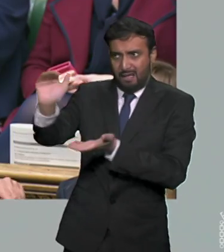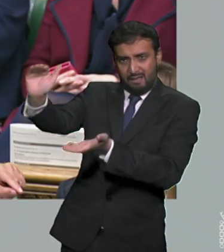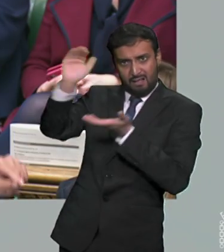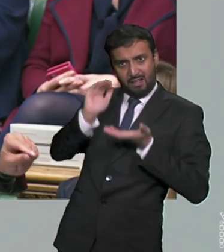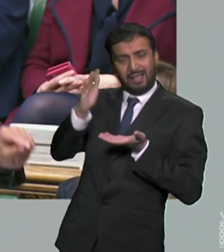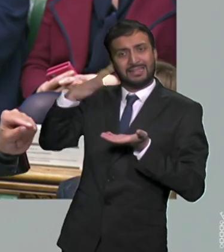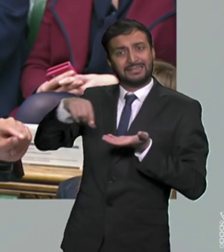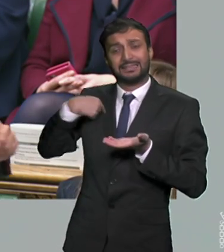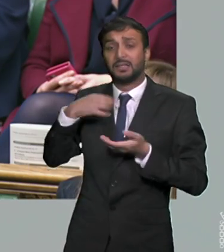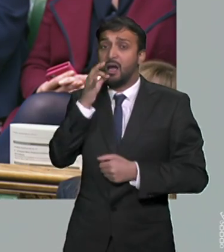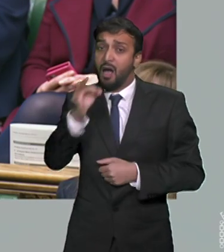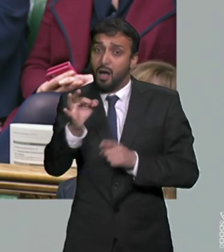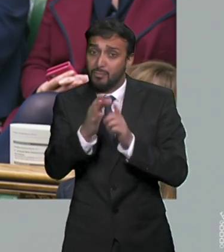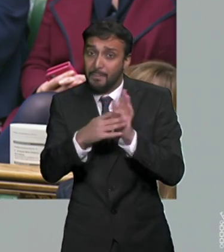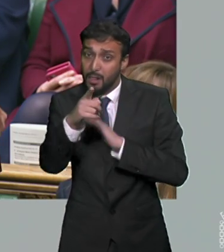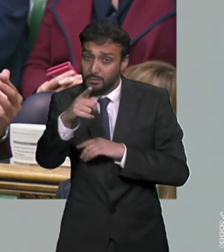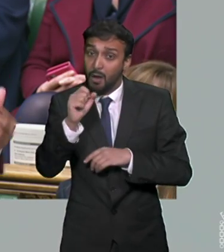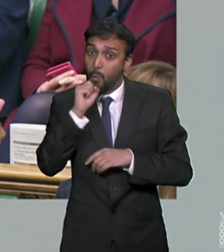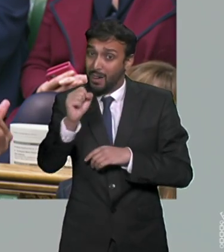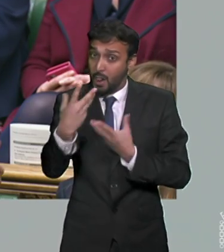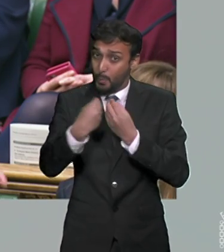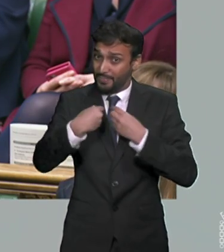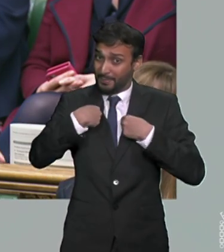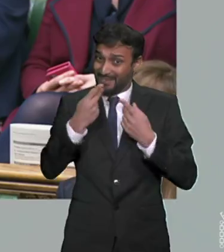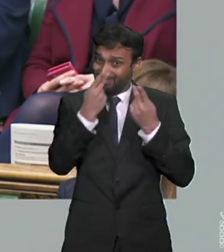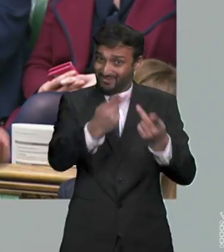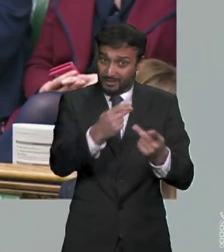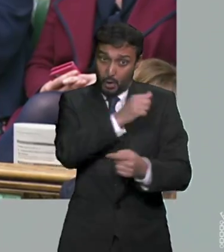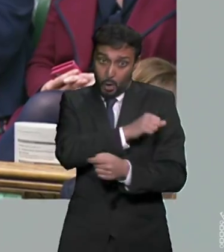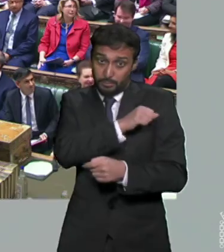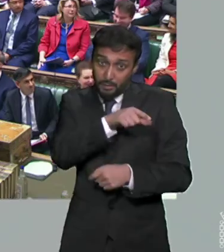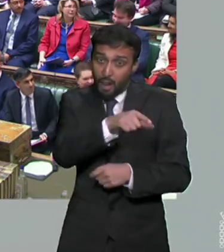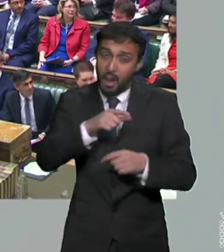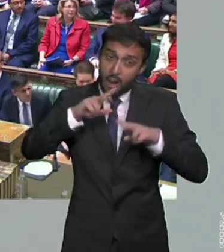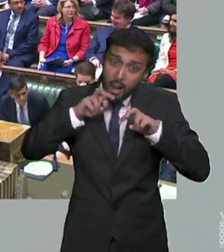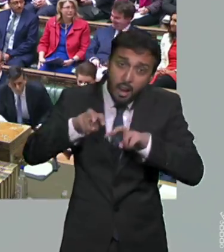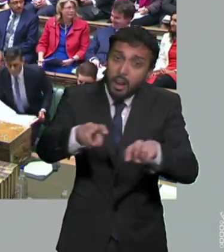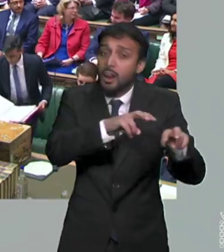Will the Prime Minister visit Medway Maritime Hospital with me and fellow local MPs to look at our urgent need?